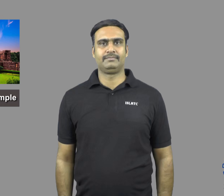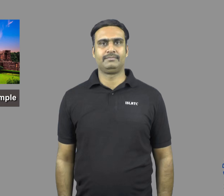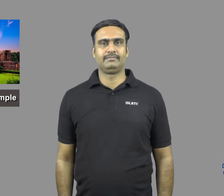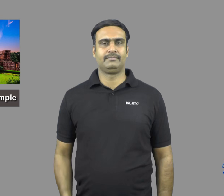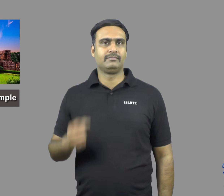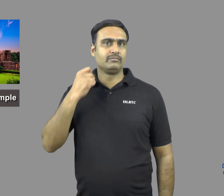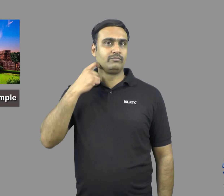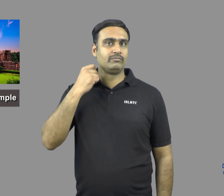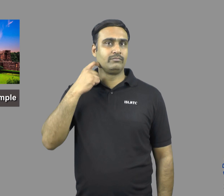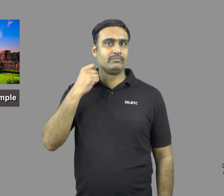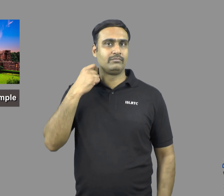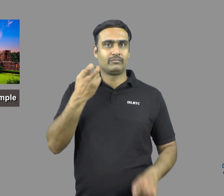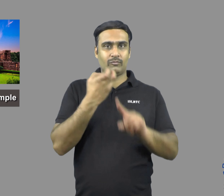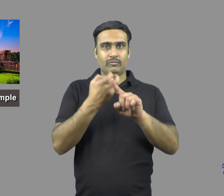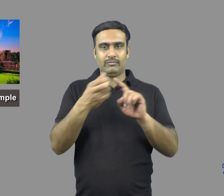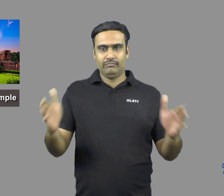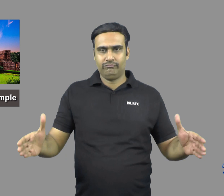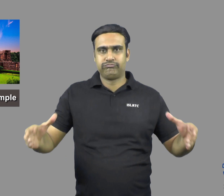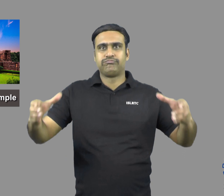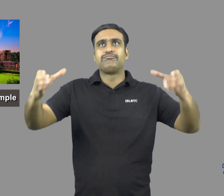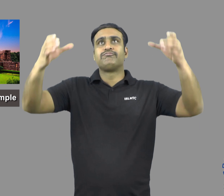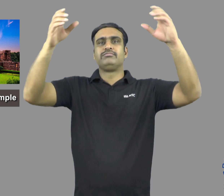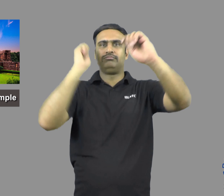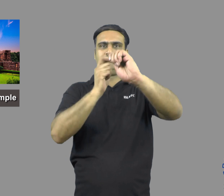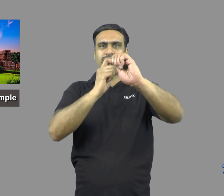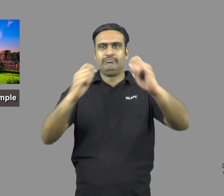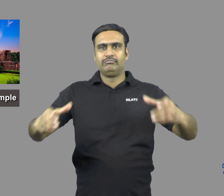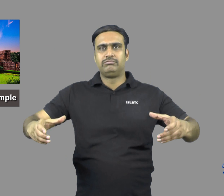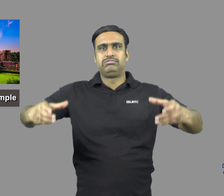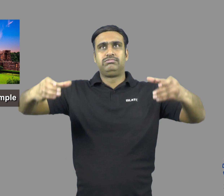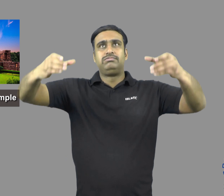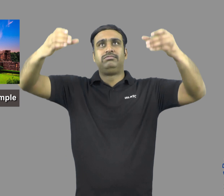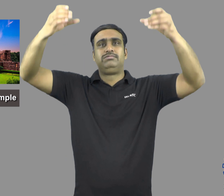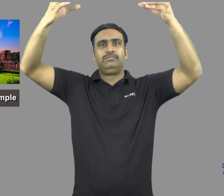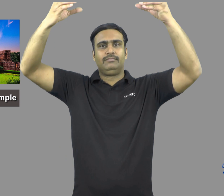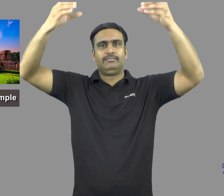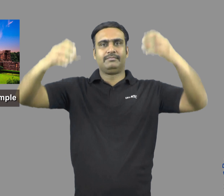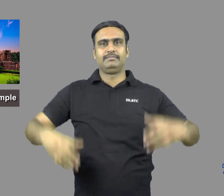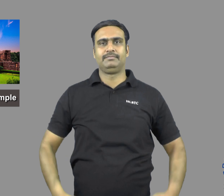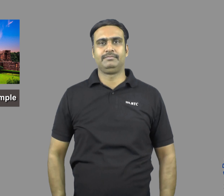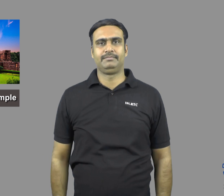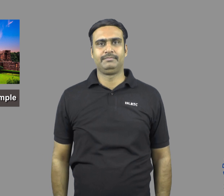Konark Sun Temple